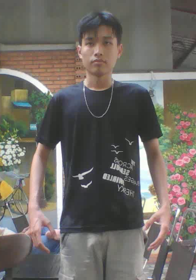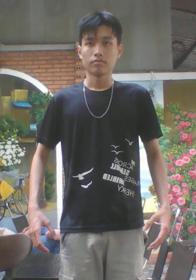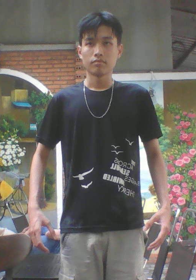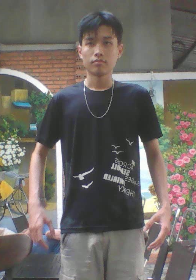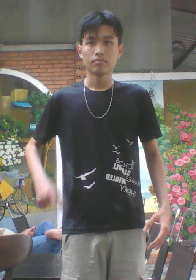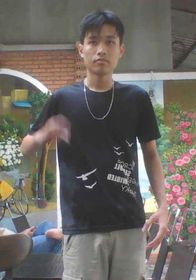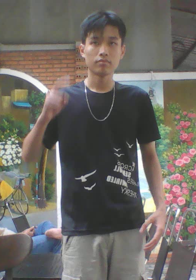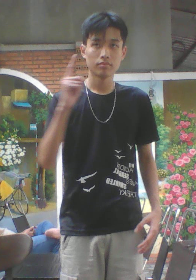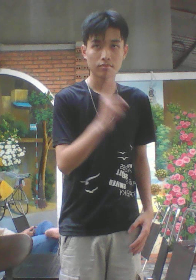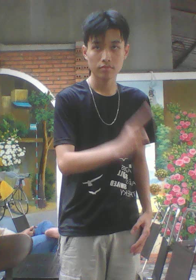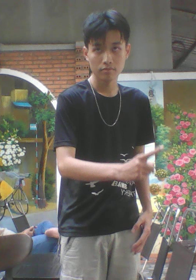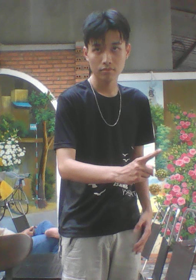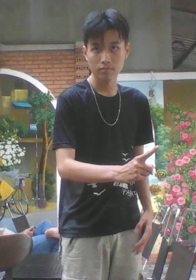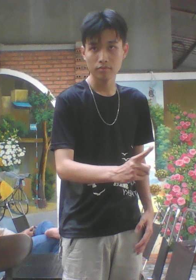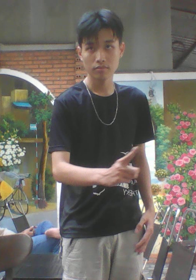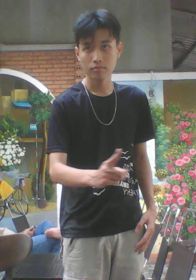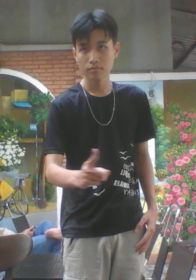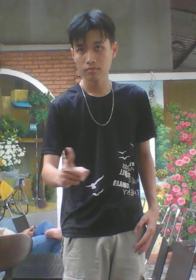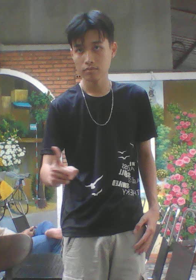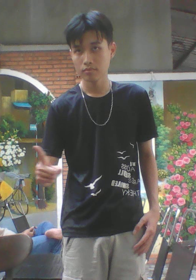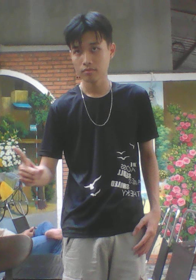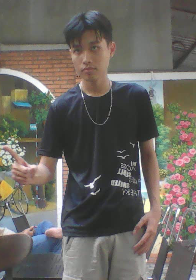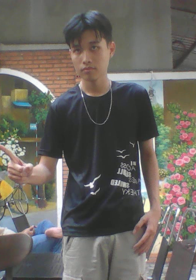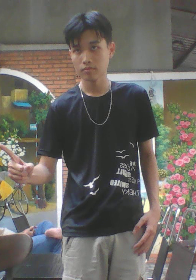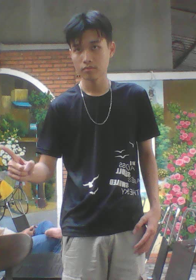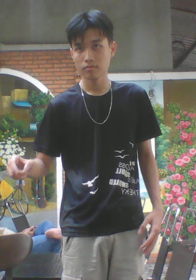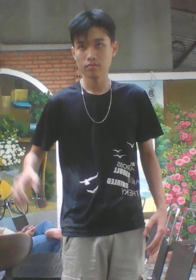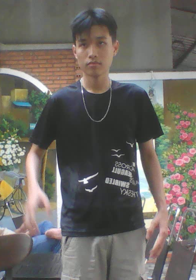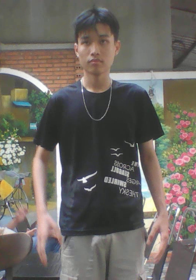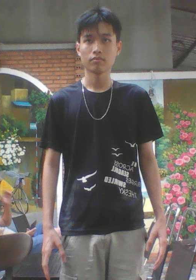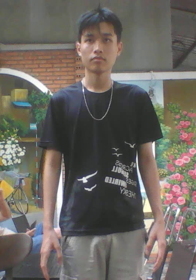cac ban